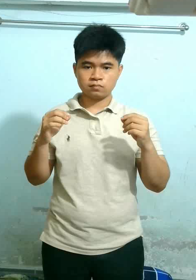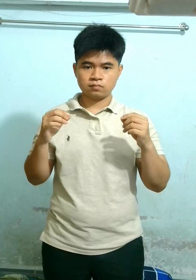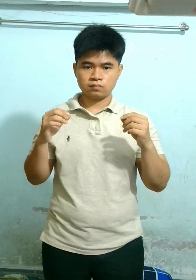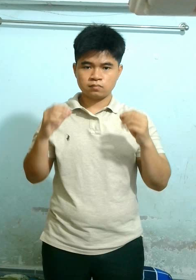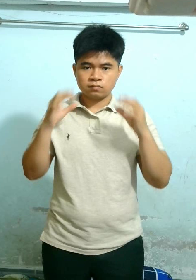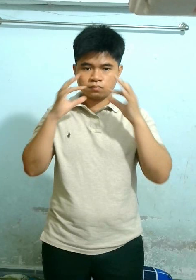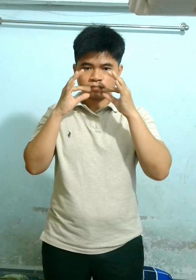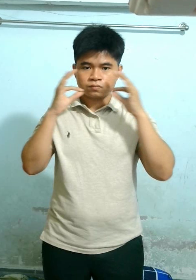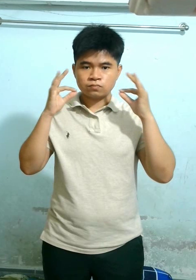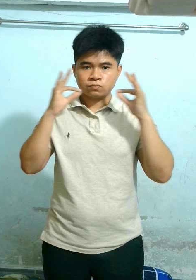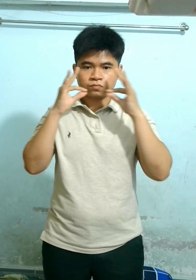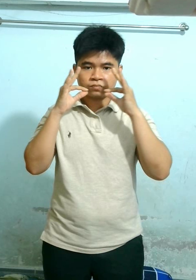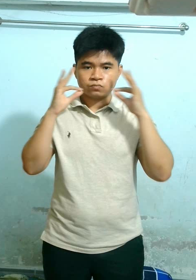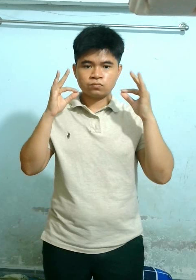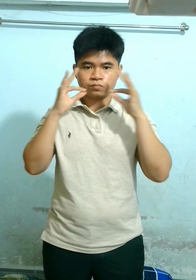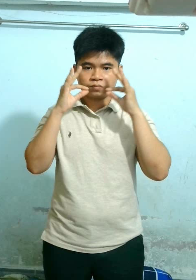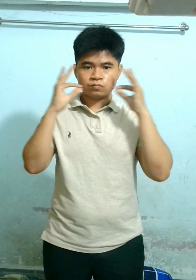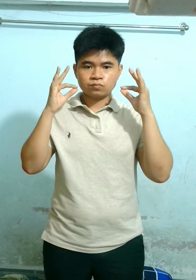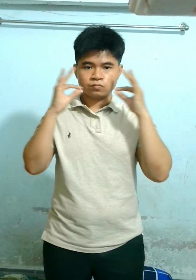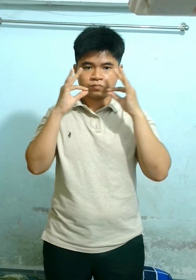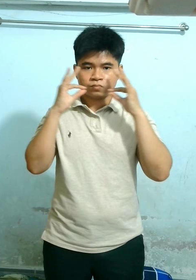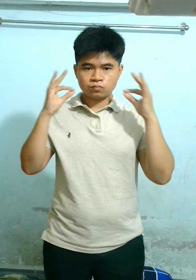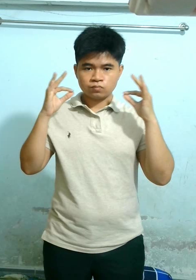meo